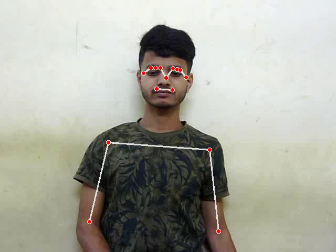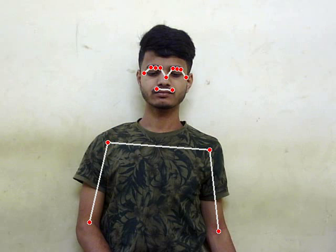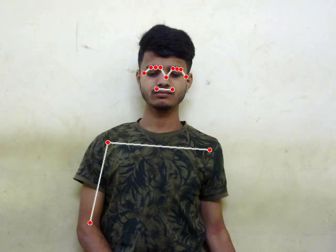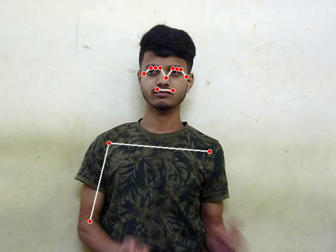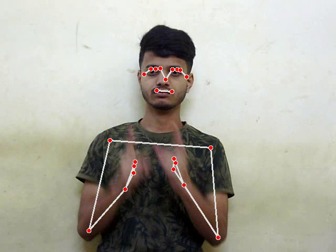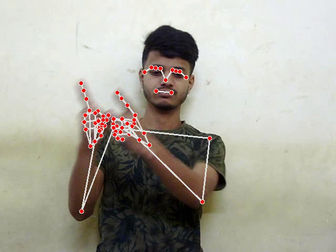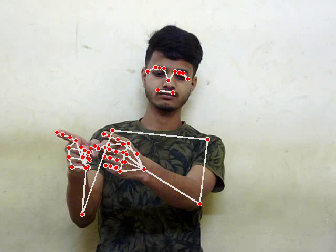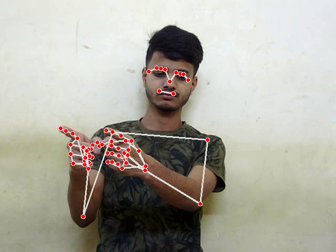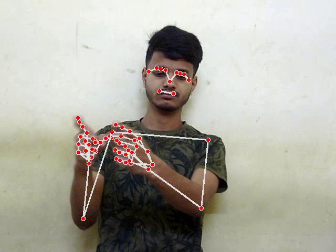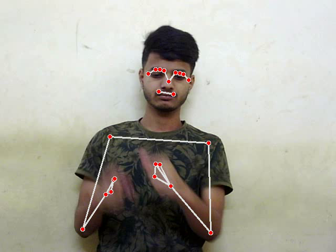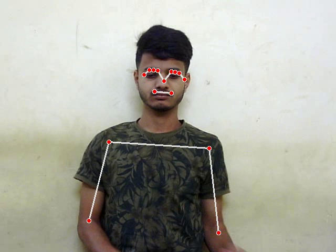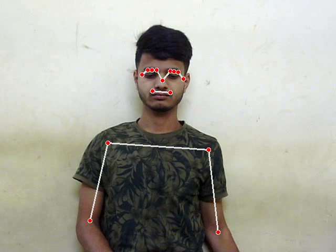go